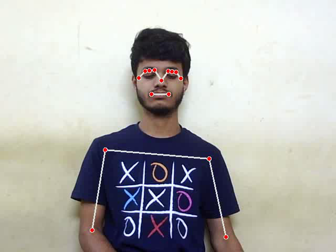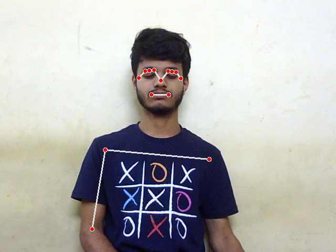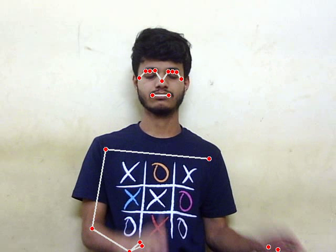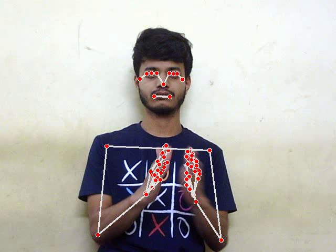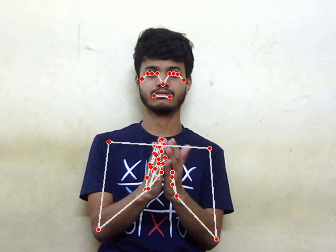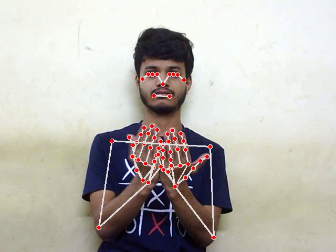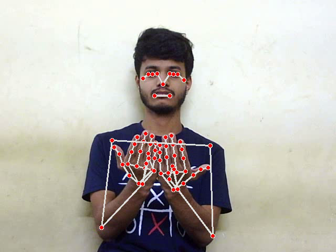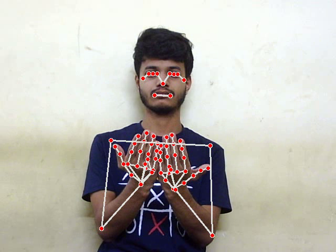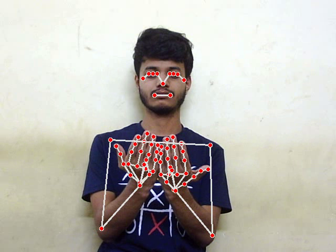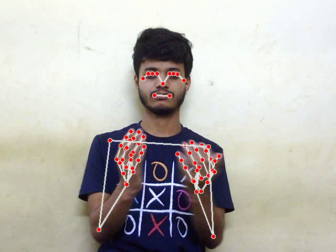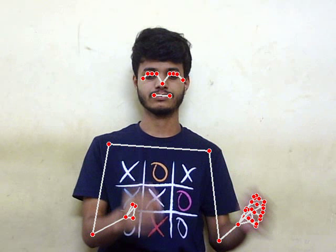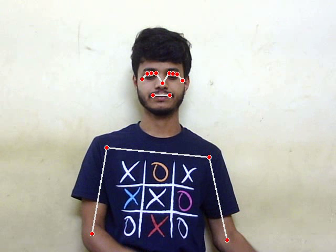book